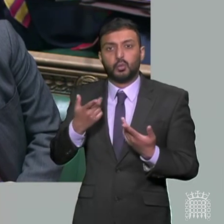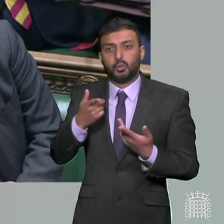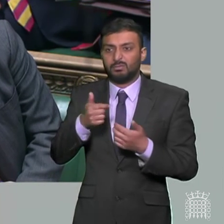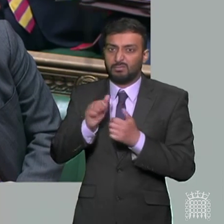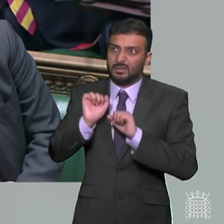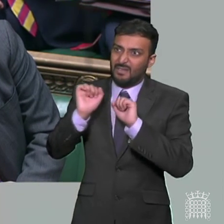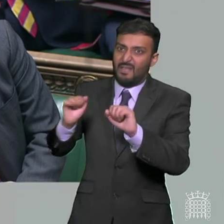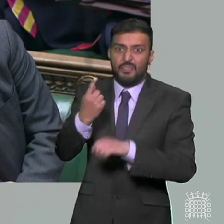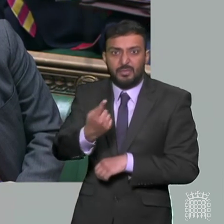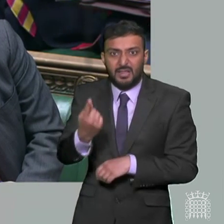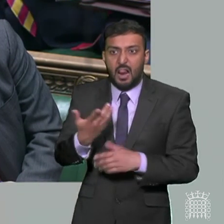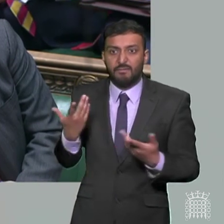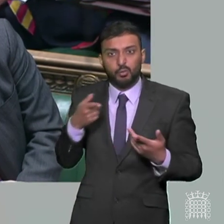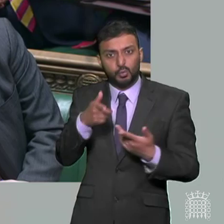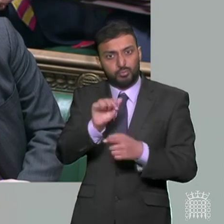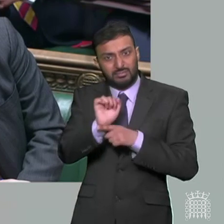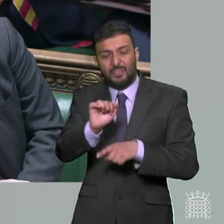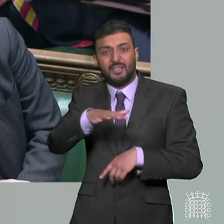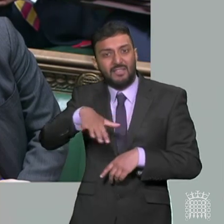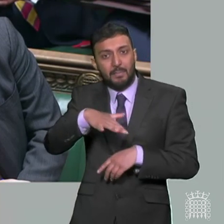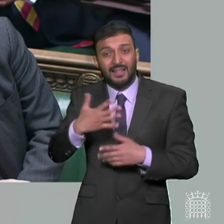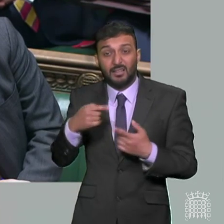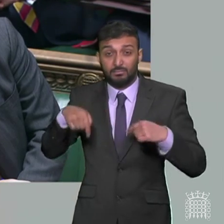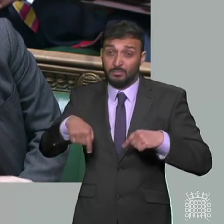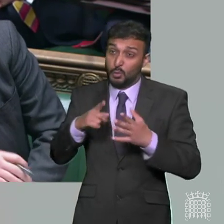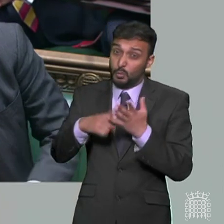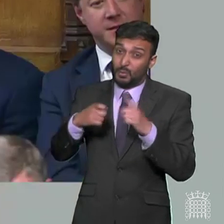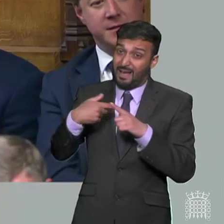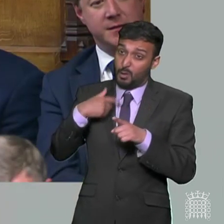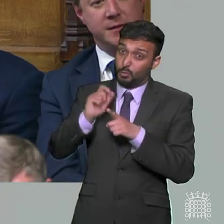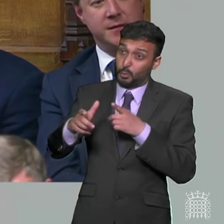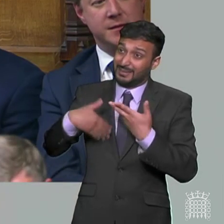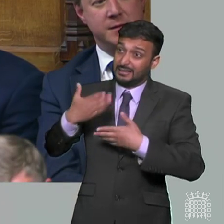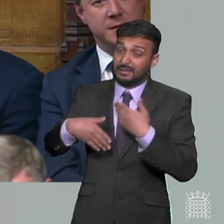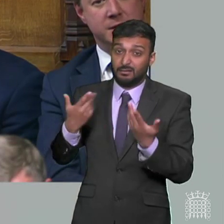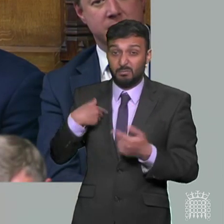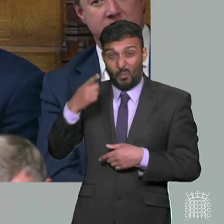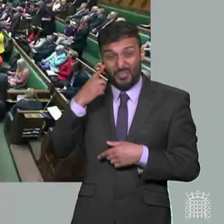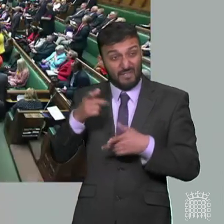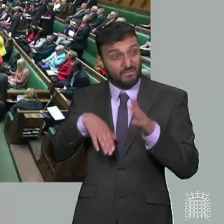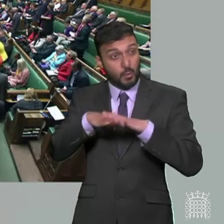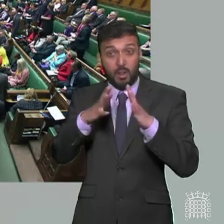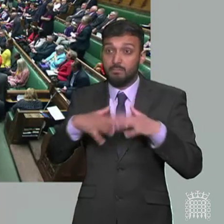That is what this country is doing and it has the overwhelming support of the whole House.